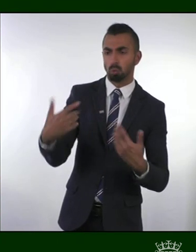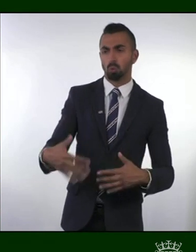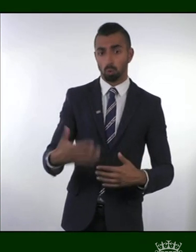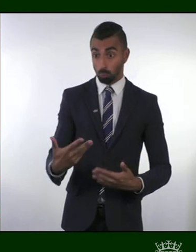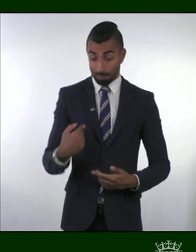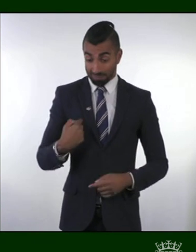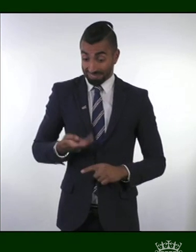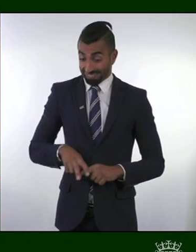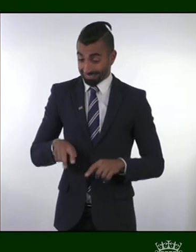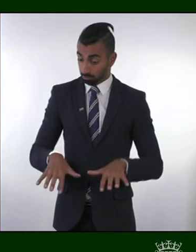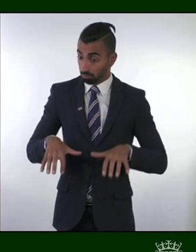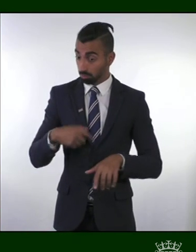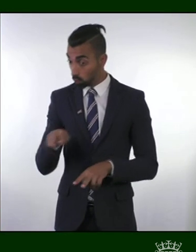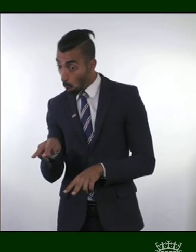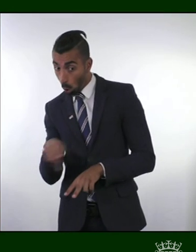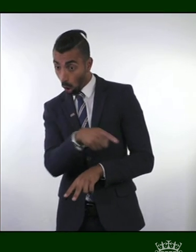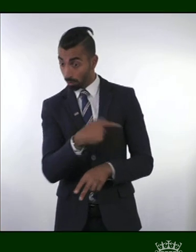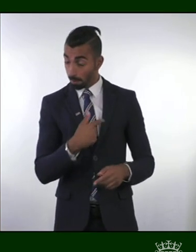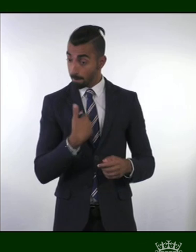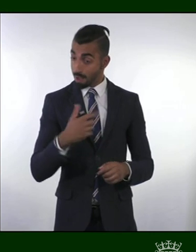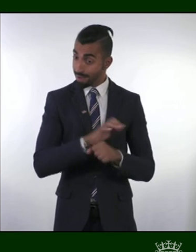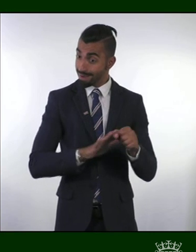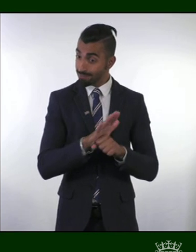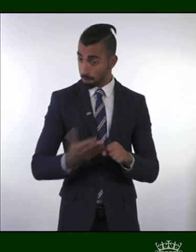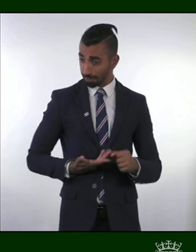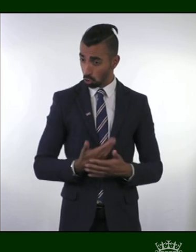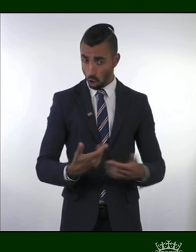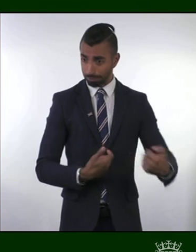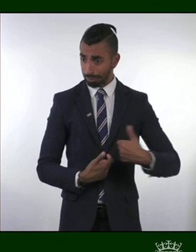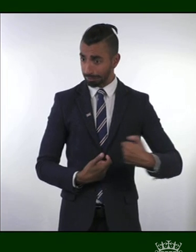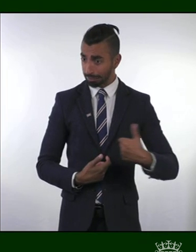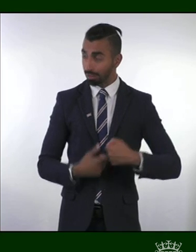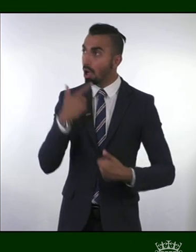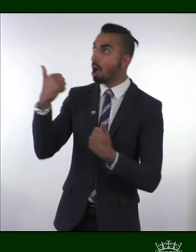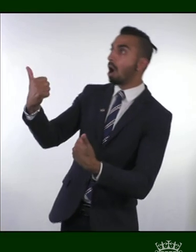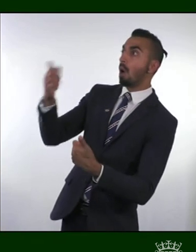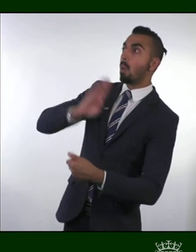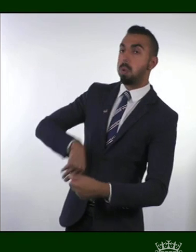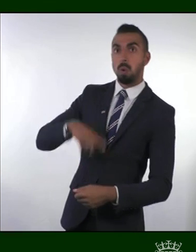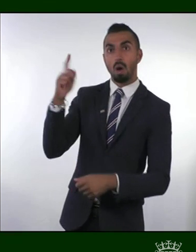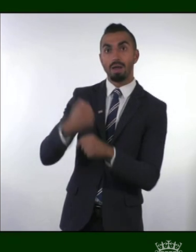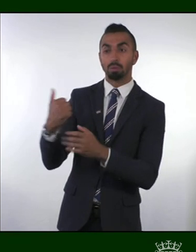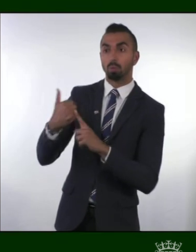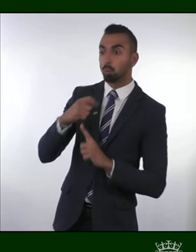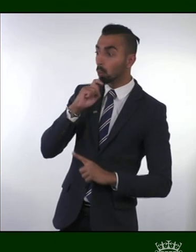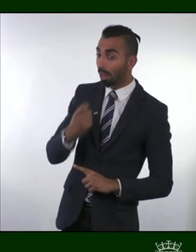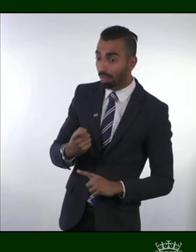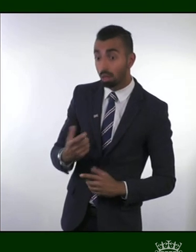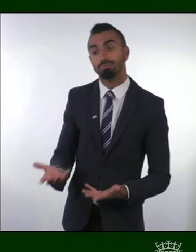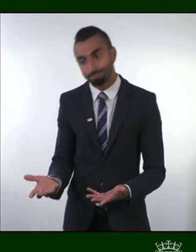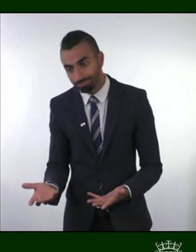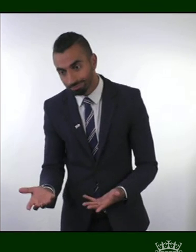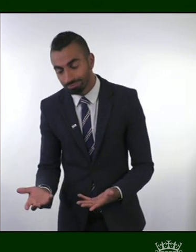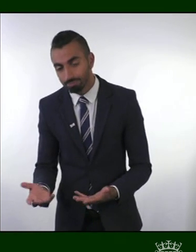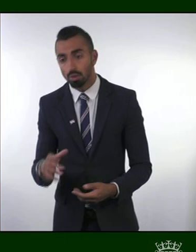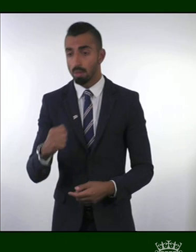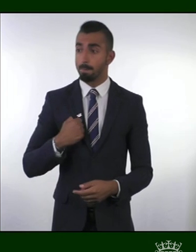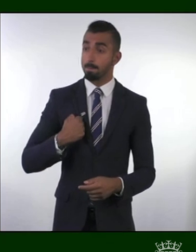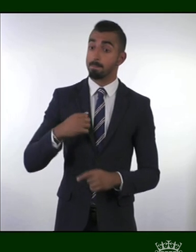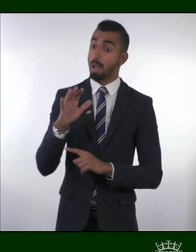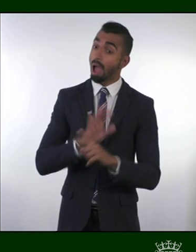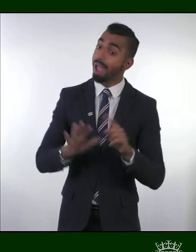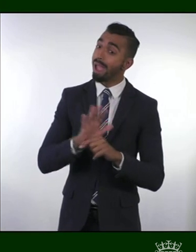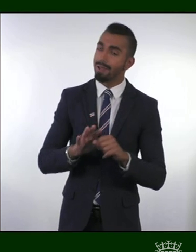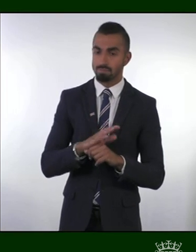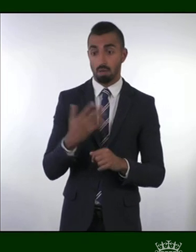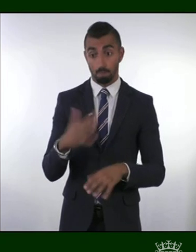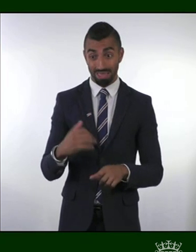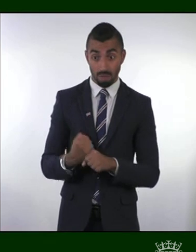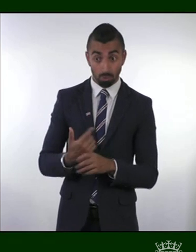He will know that our country has regional inequalities, and many disadvantaged communities in the east midlands will be among the hardest hit by covid-19, while historically we have been underfunded compared with other regions.